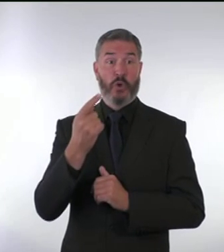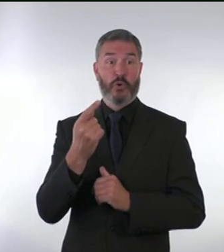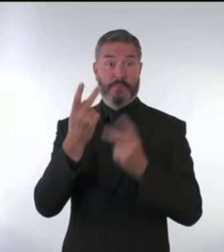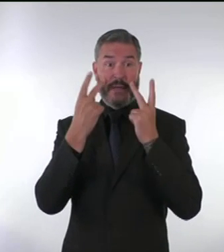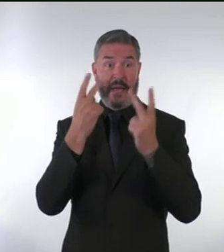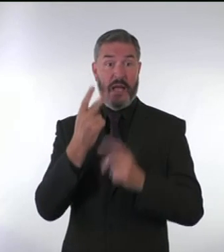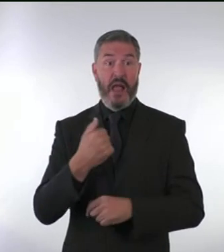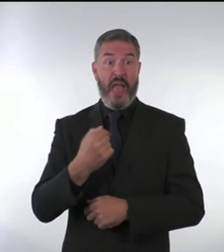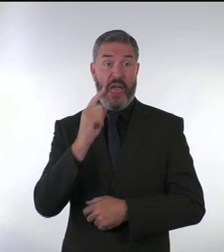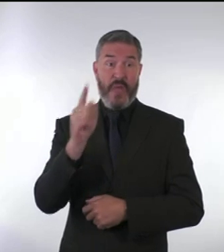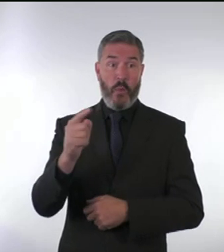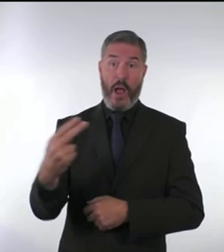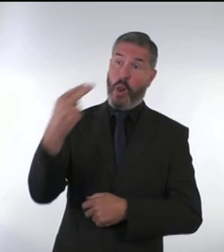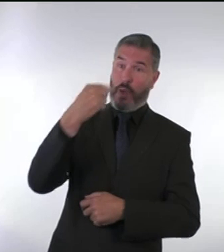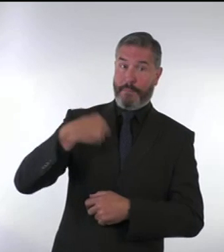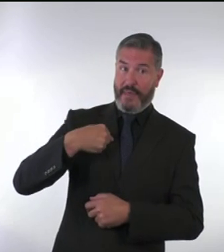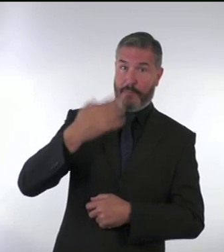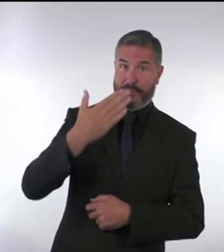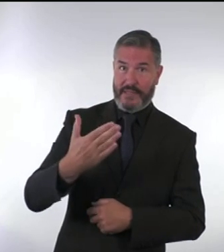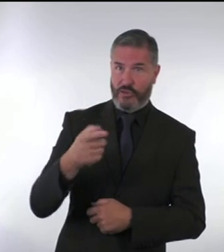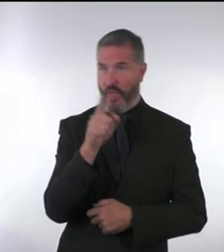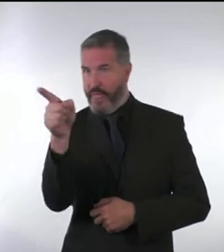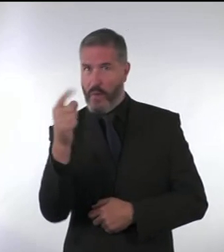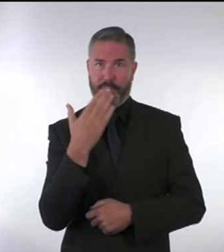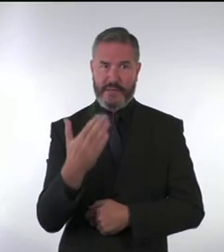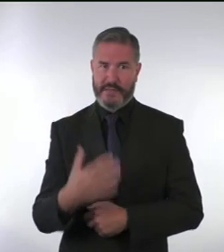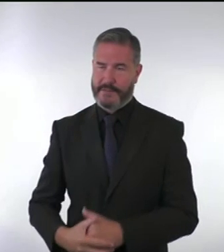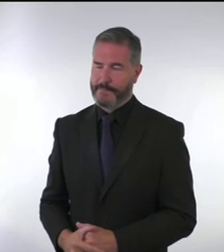The Chair is this way, not that way. If he could address me, we would be a lot better.